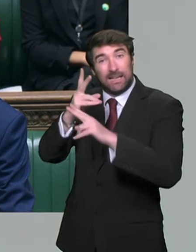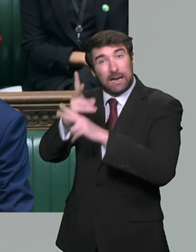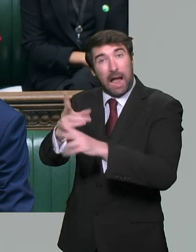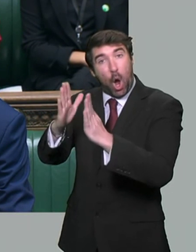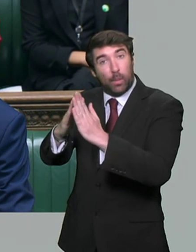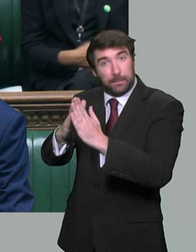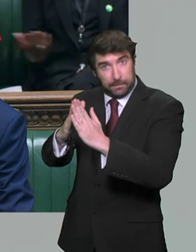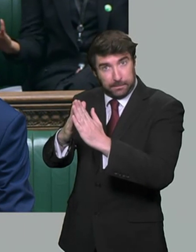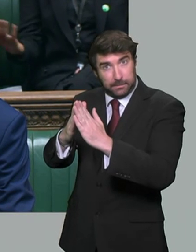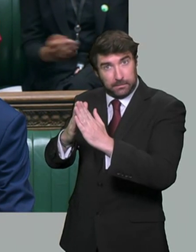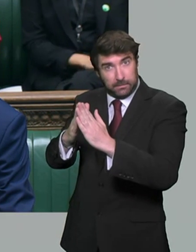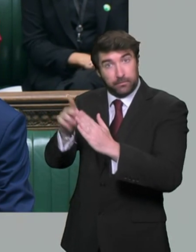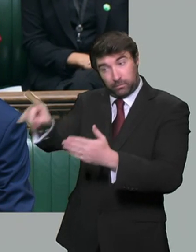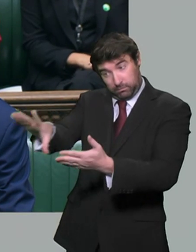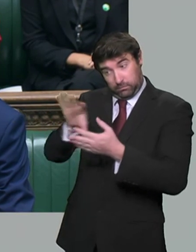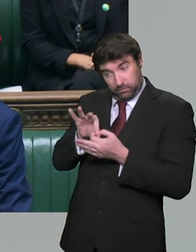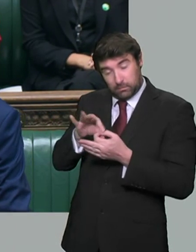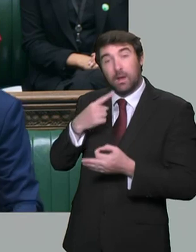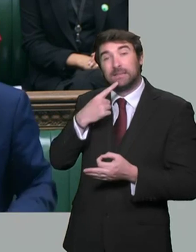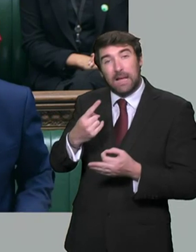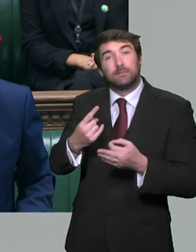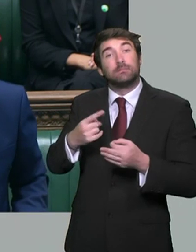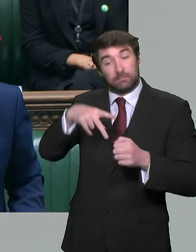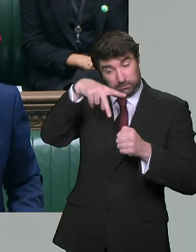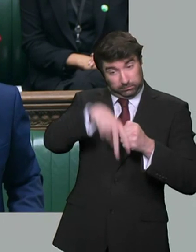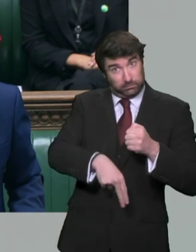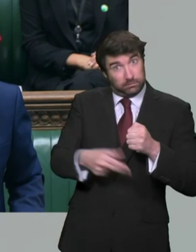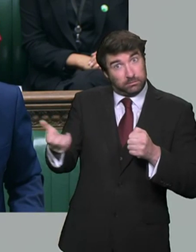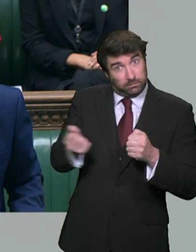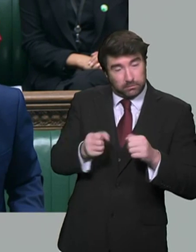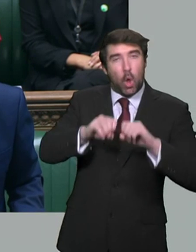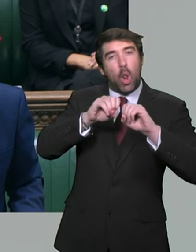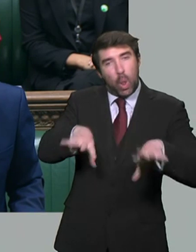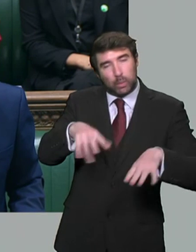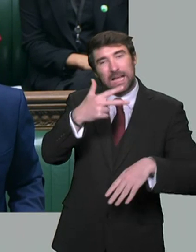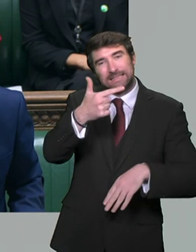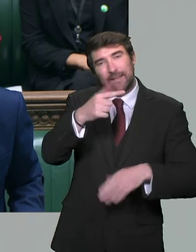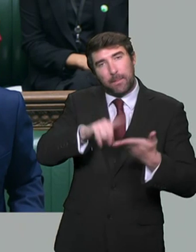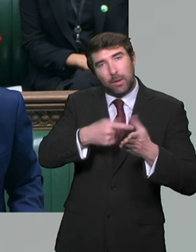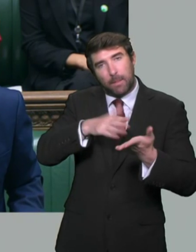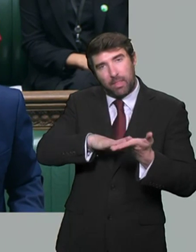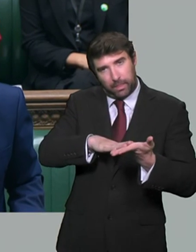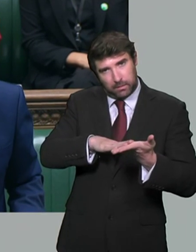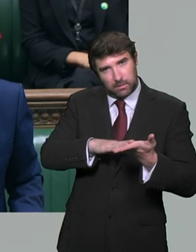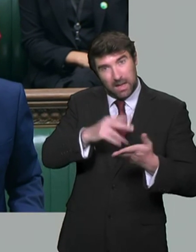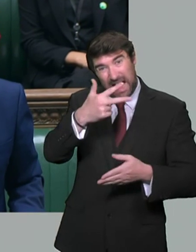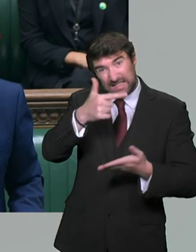She will lose £87 a month due to the universal credit cut—a huge amount to her.